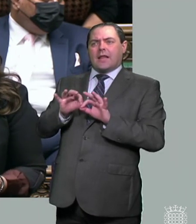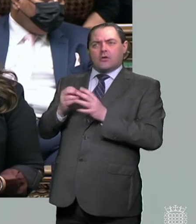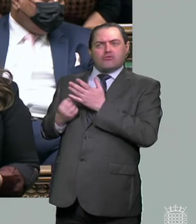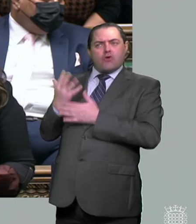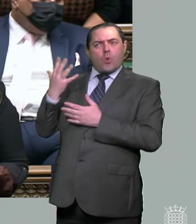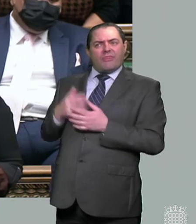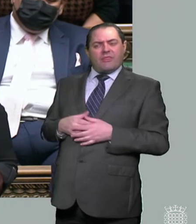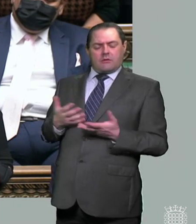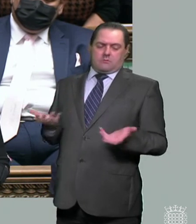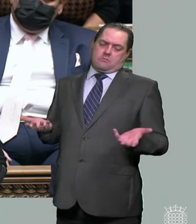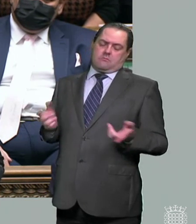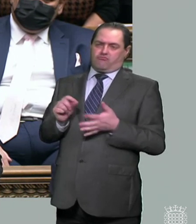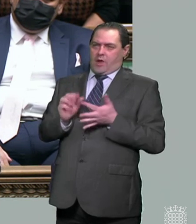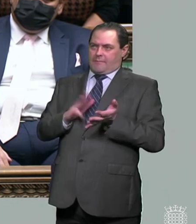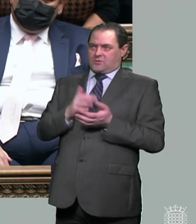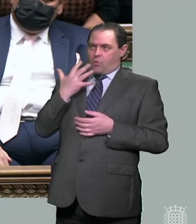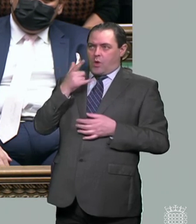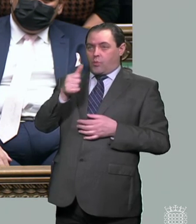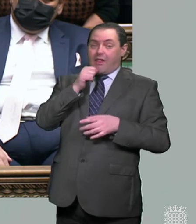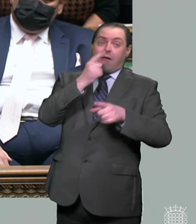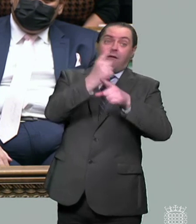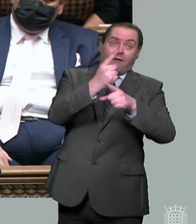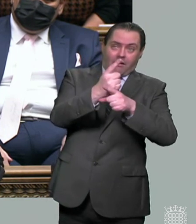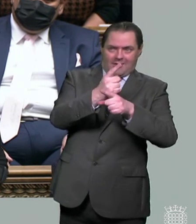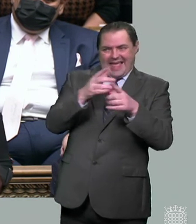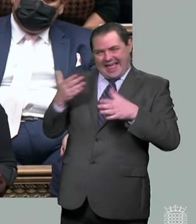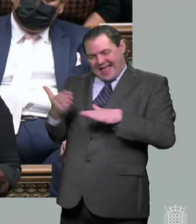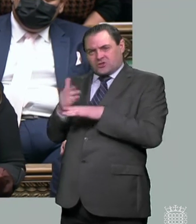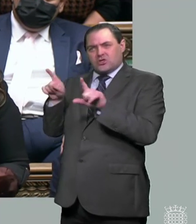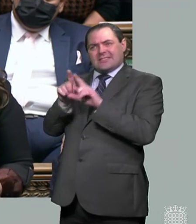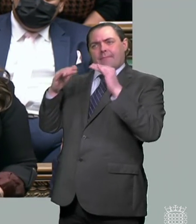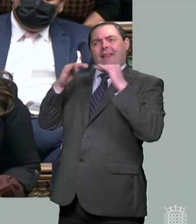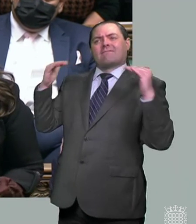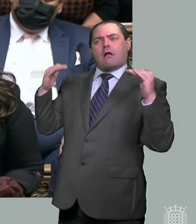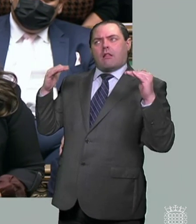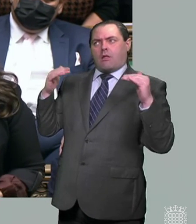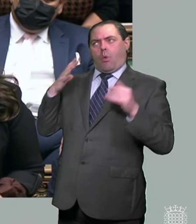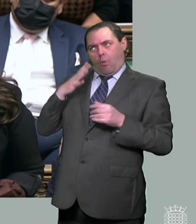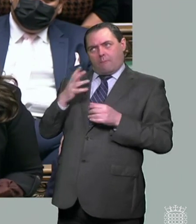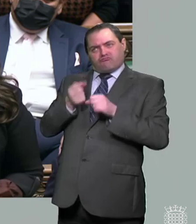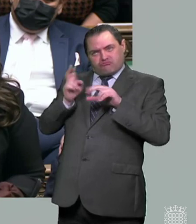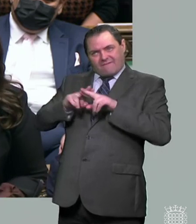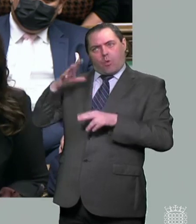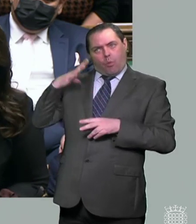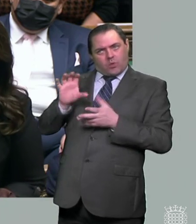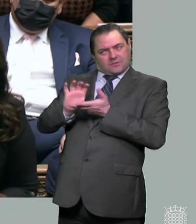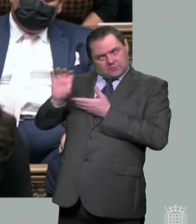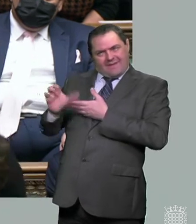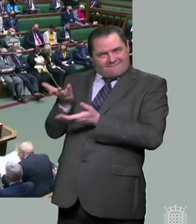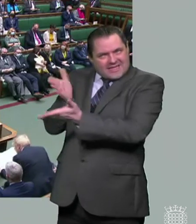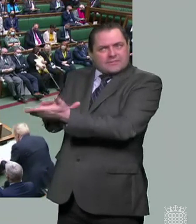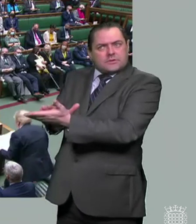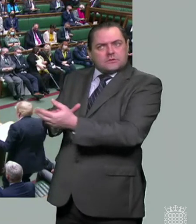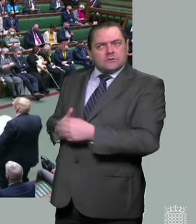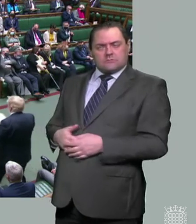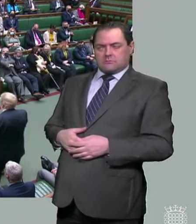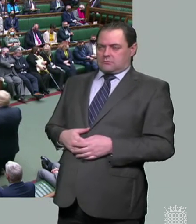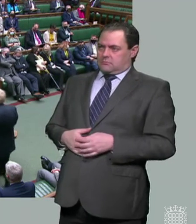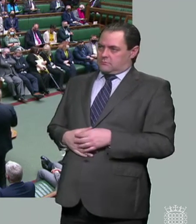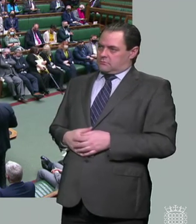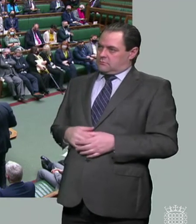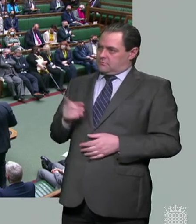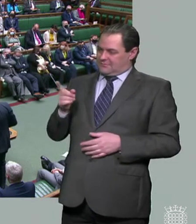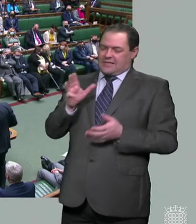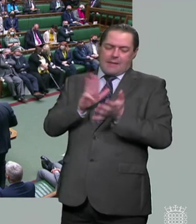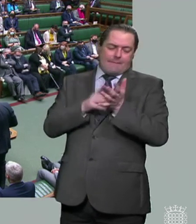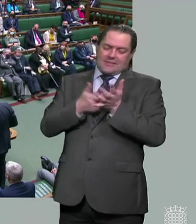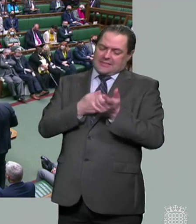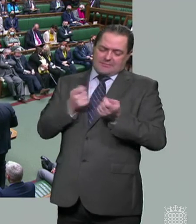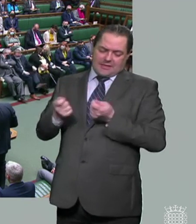When will the Prime Minister match action to rhetoric on levelling up and give Bradford the investment that it deserves?